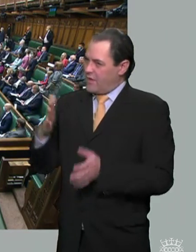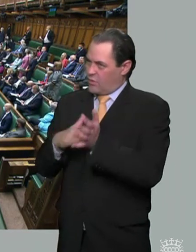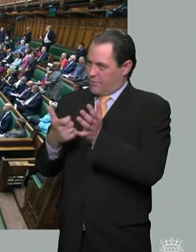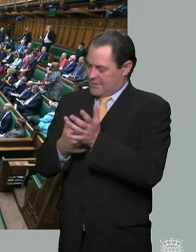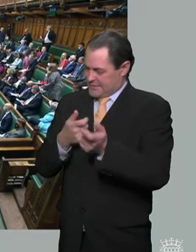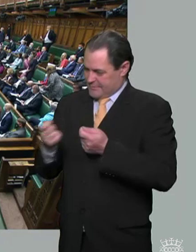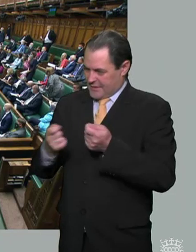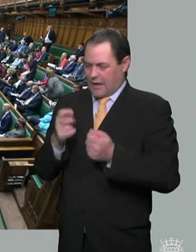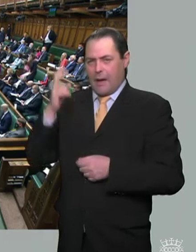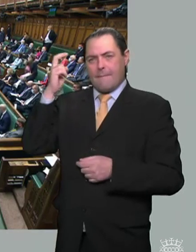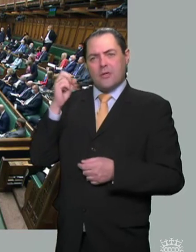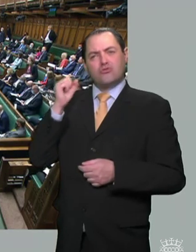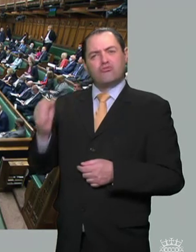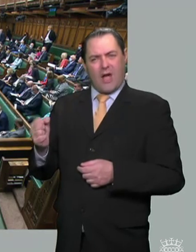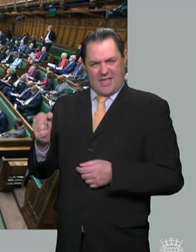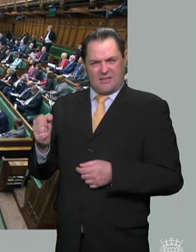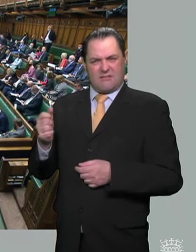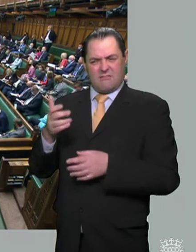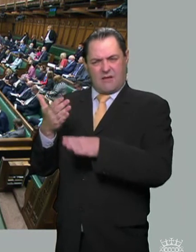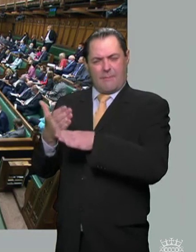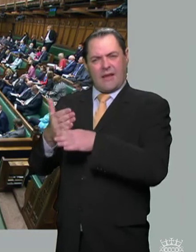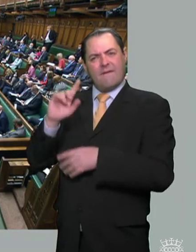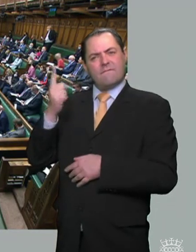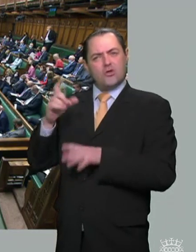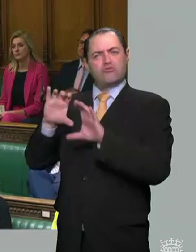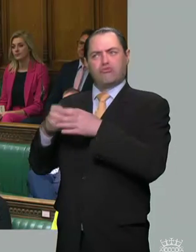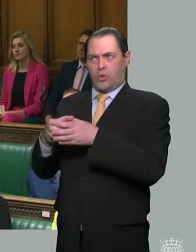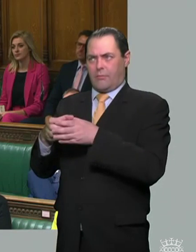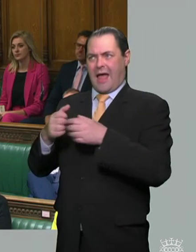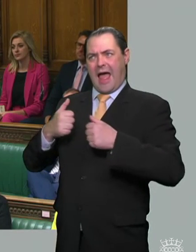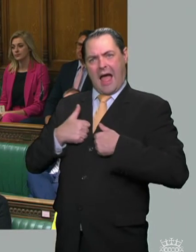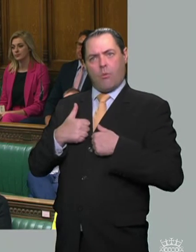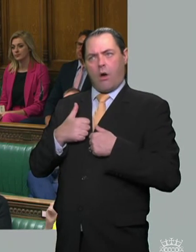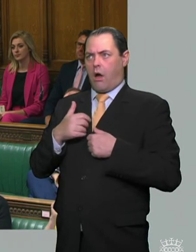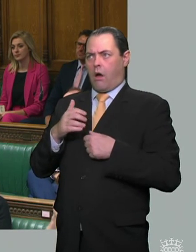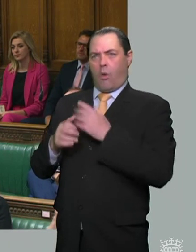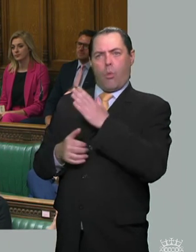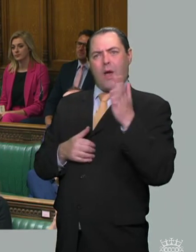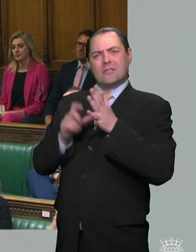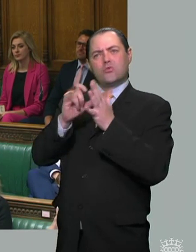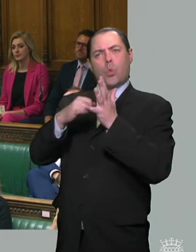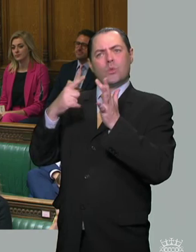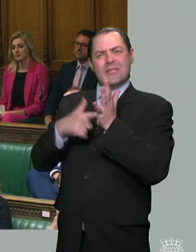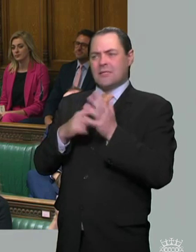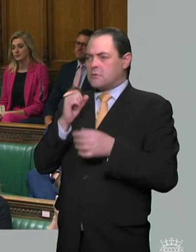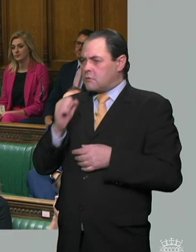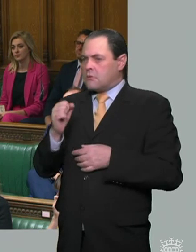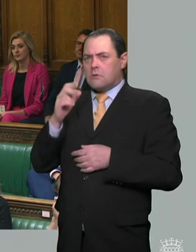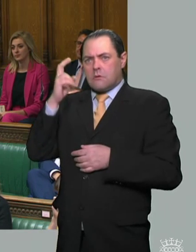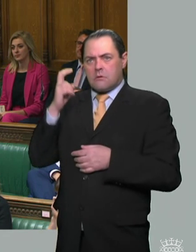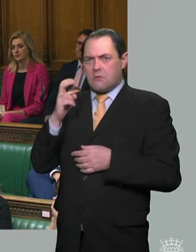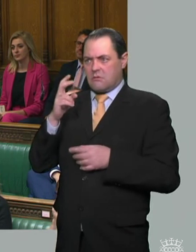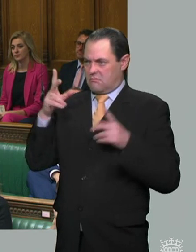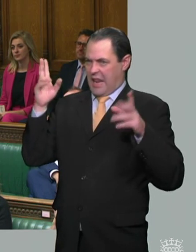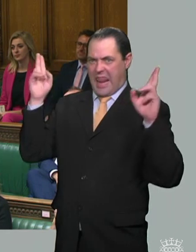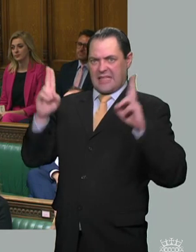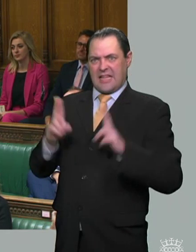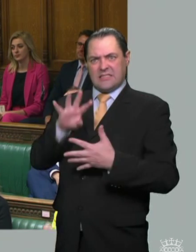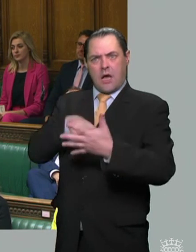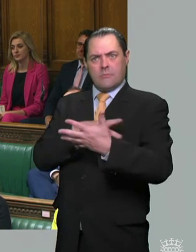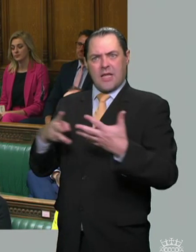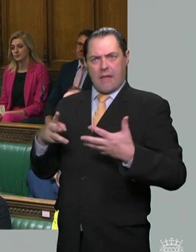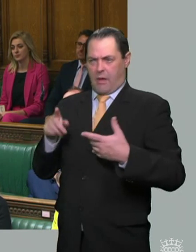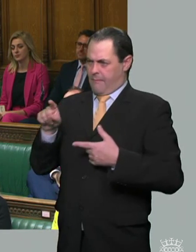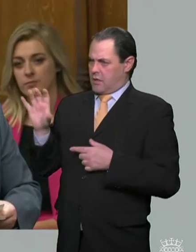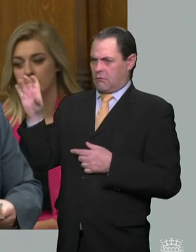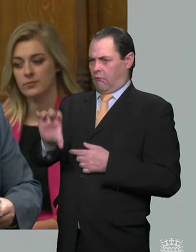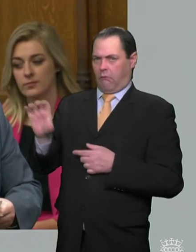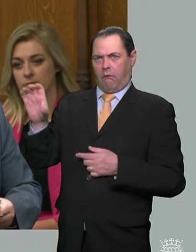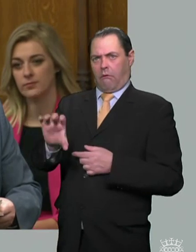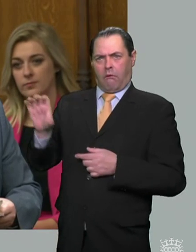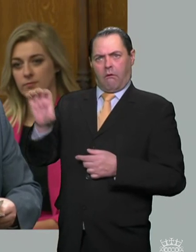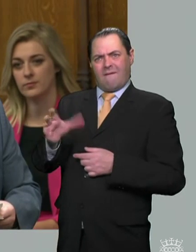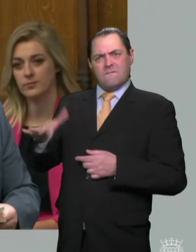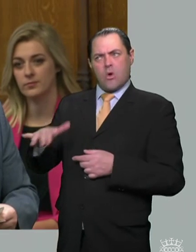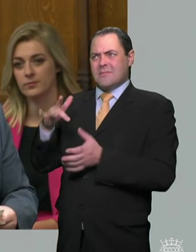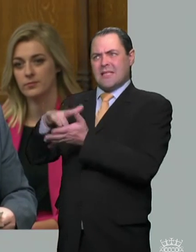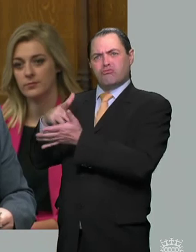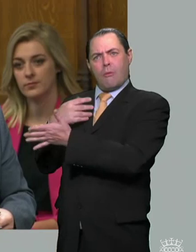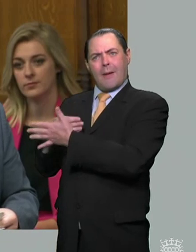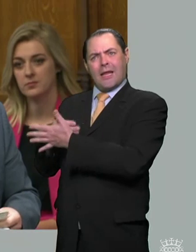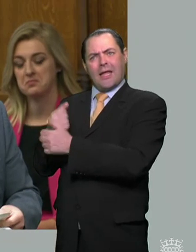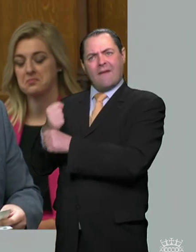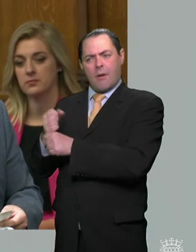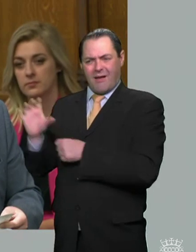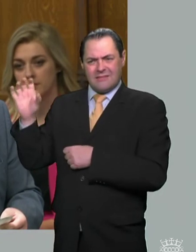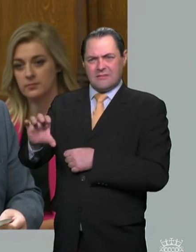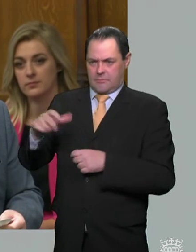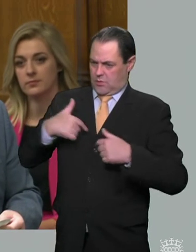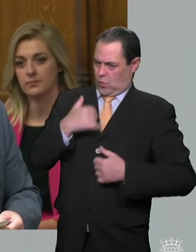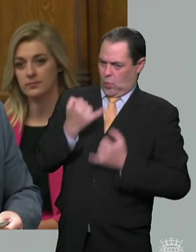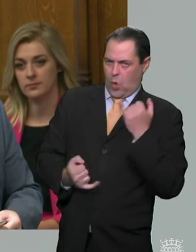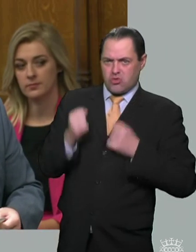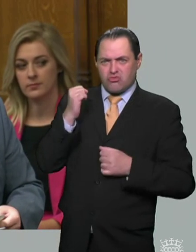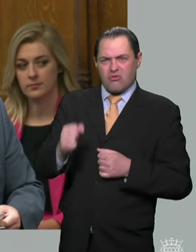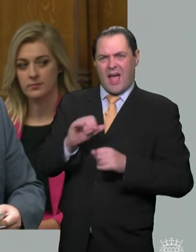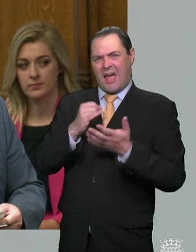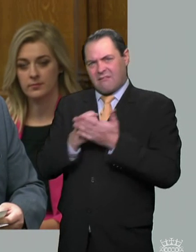The bus and train operator FirstGroup continues to slash our transport services in West Dorset despite receiving millions of pounds of public money with no revenue risk at all, and having the worst rail line frequency in the country on the Heart of Wessex line.